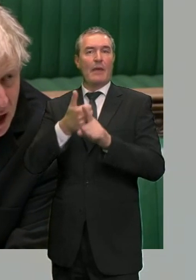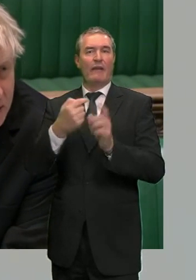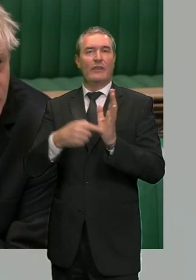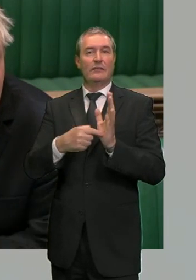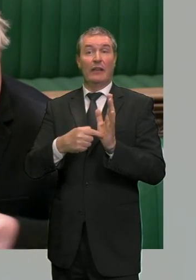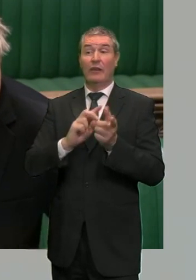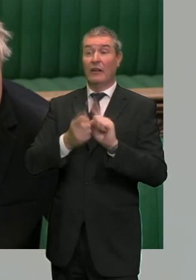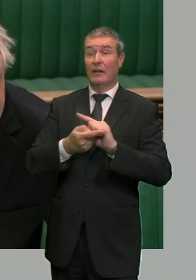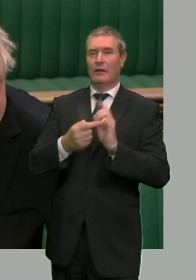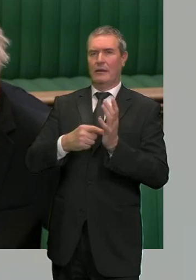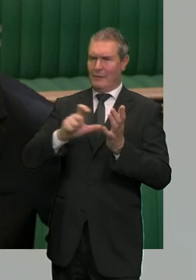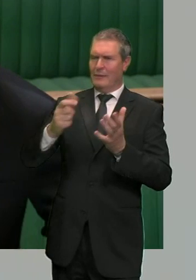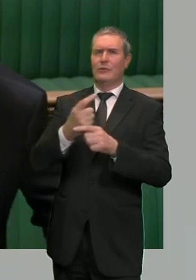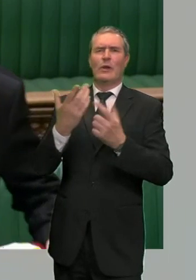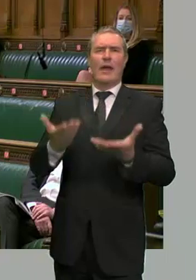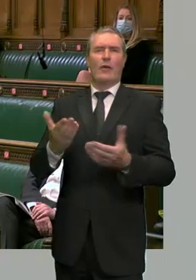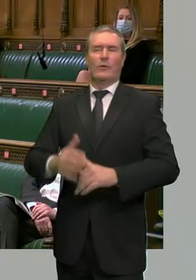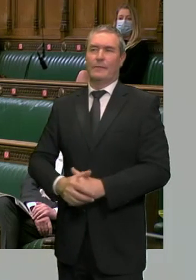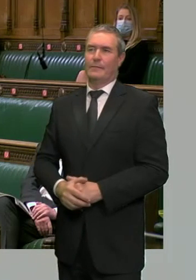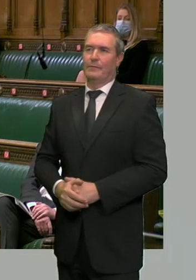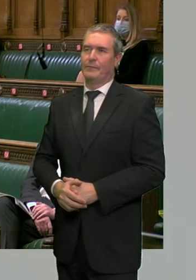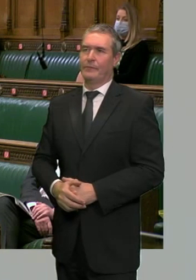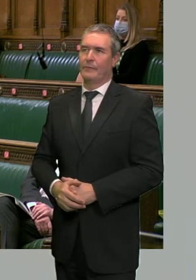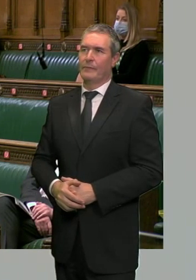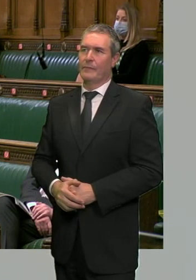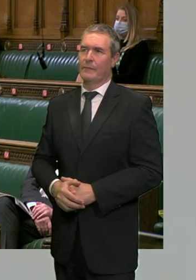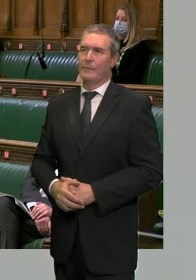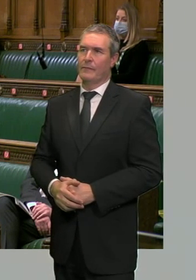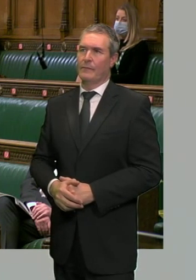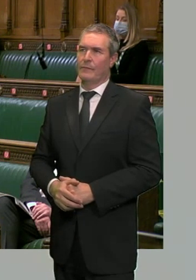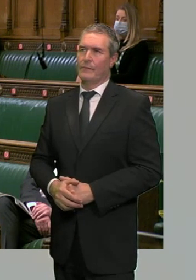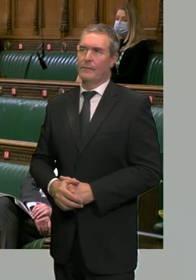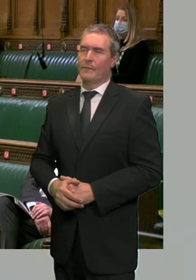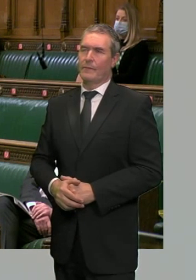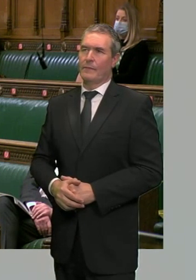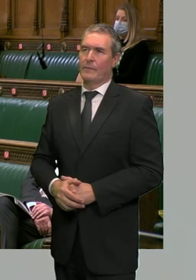If the Leader of the Opposition repudiates it now, why does he not go ahead and do so?